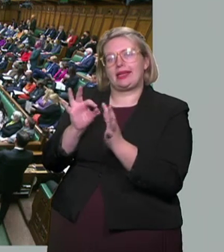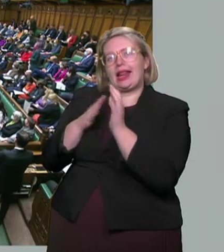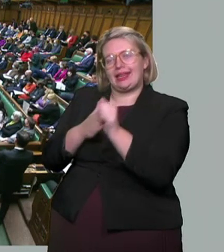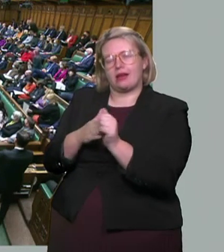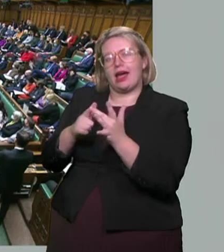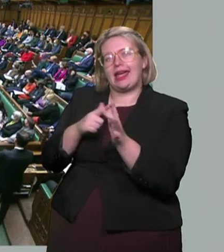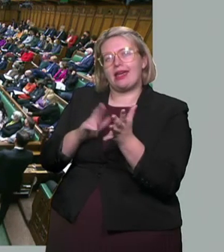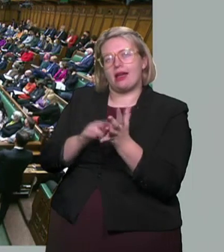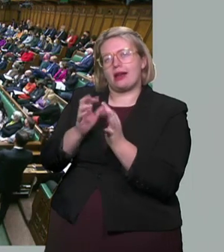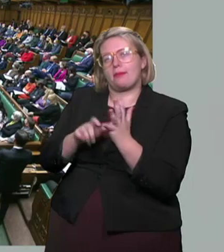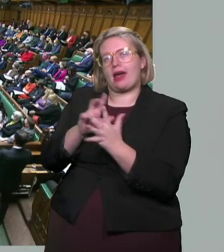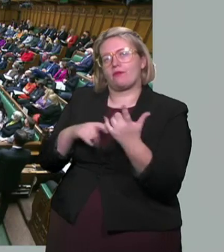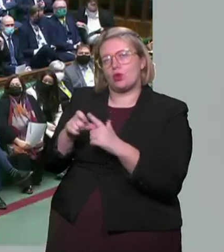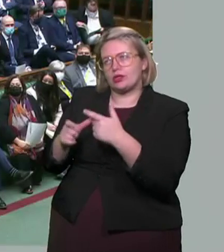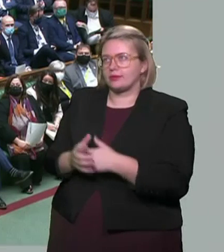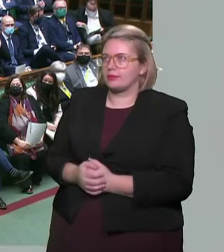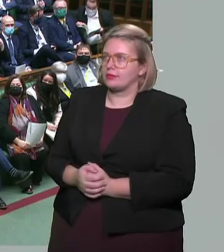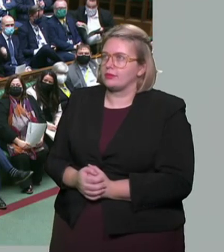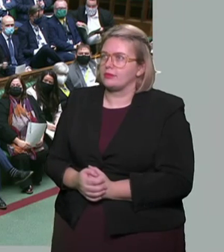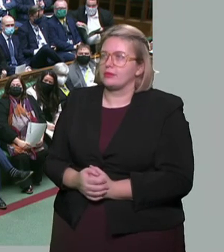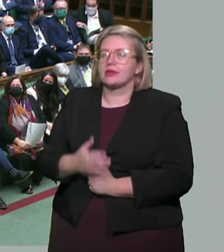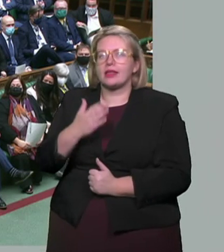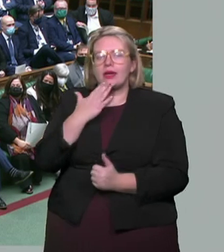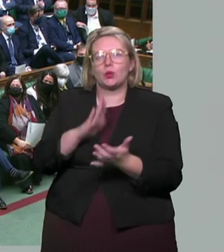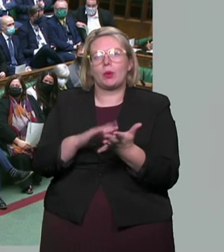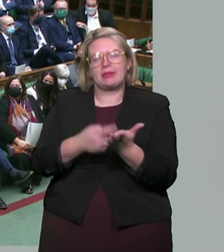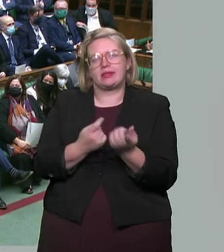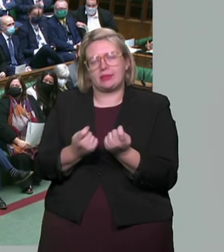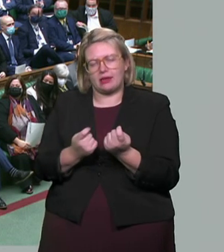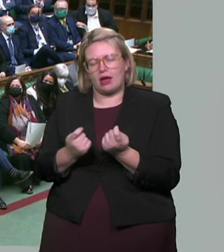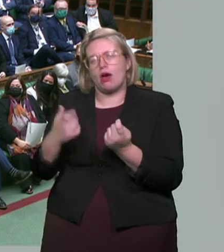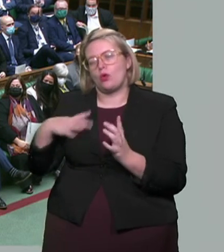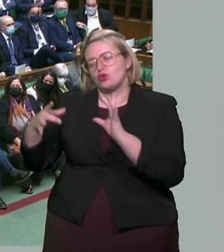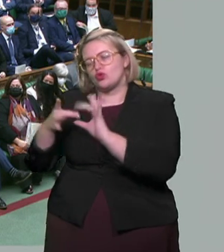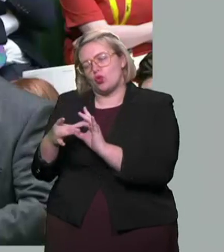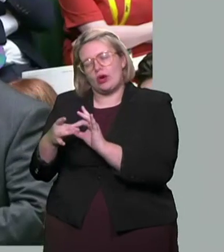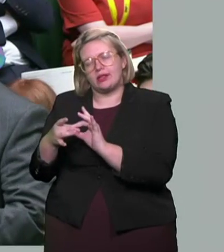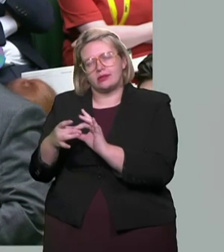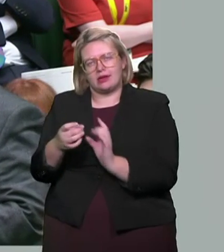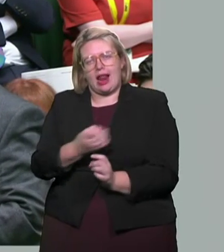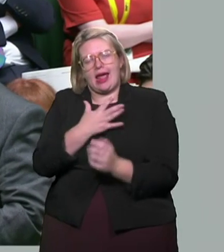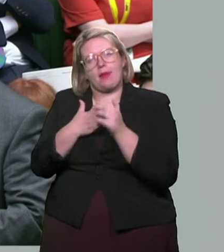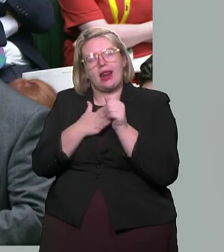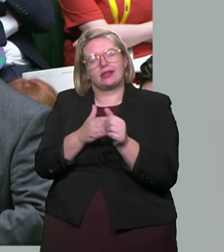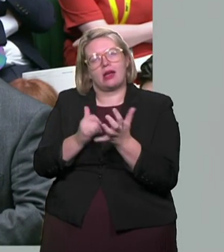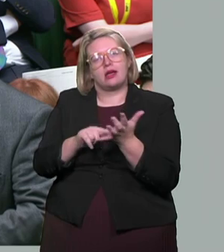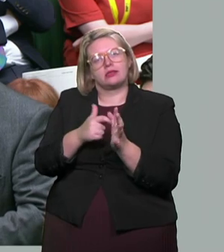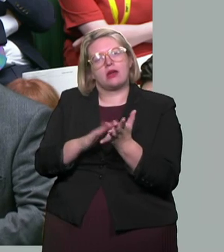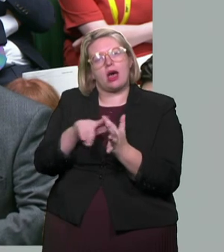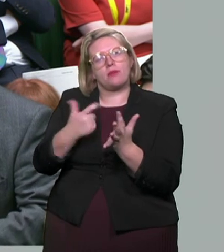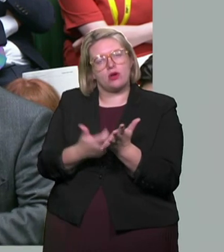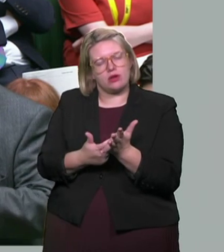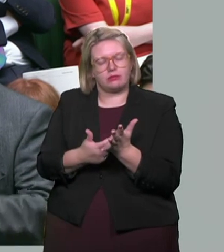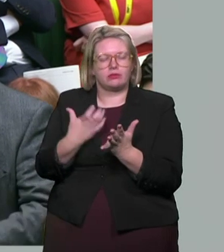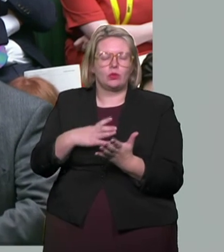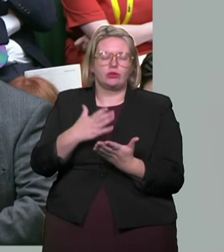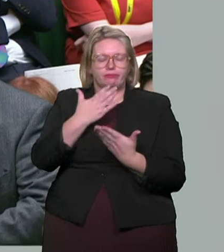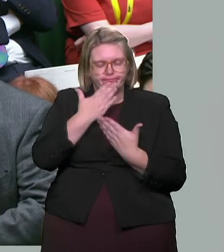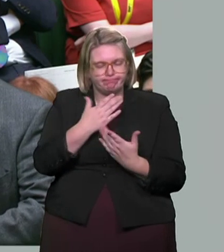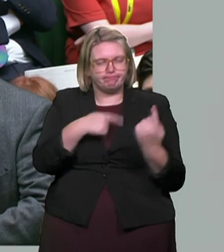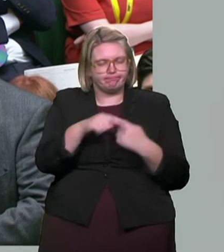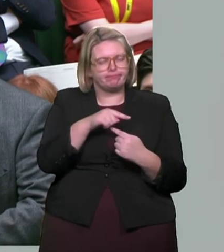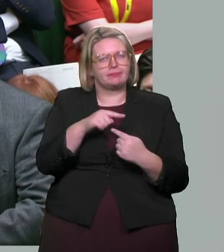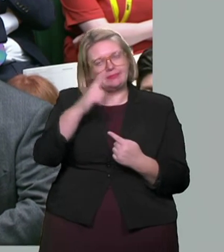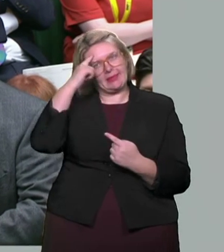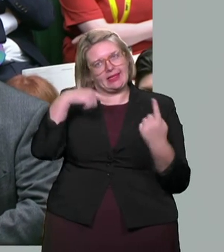May I join the Leader of the Opposition in sending condolences to the family of Ernie Ross?